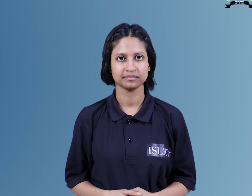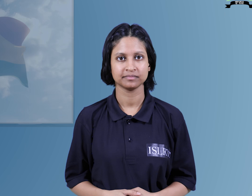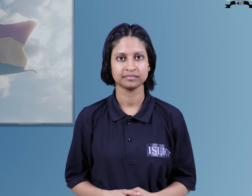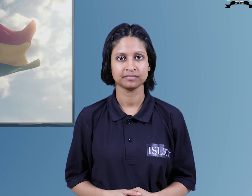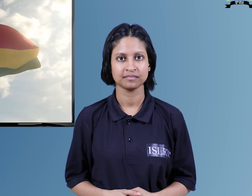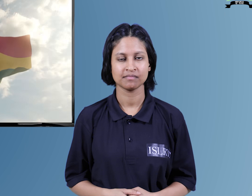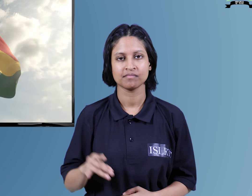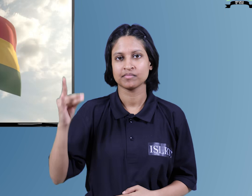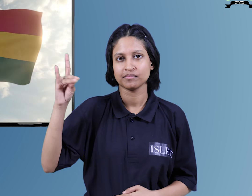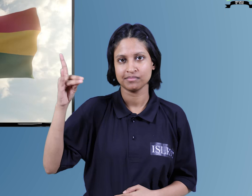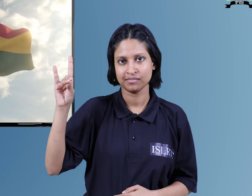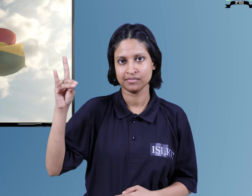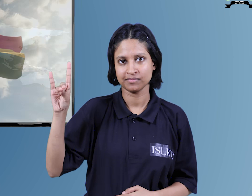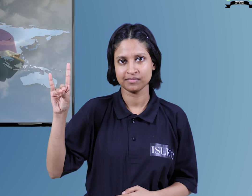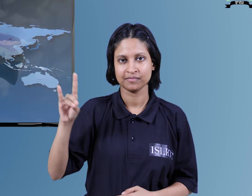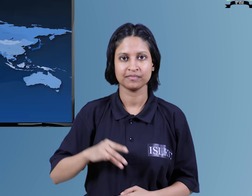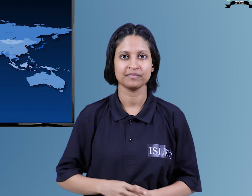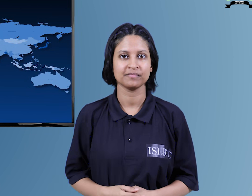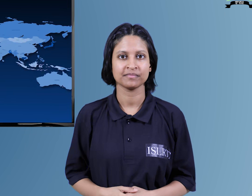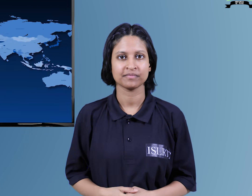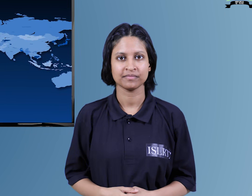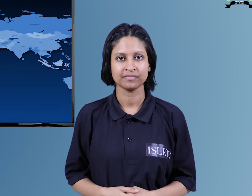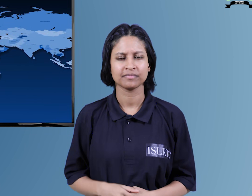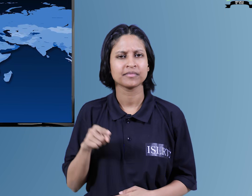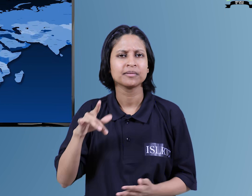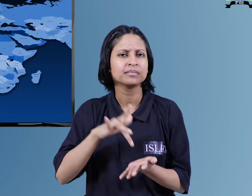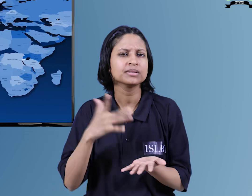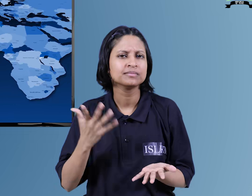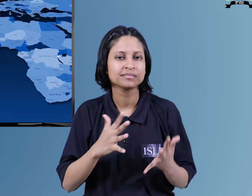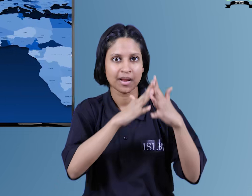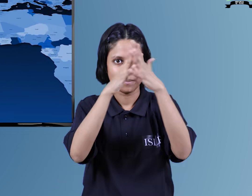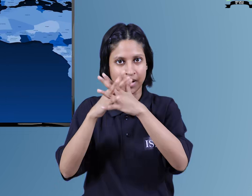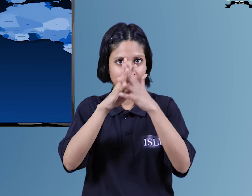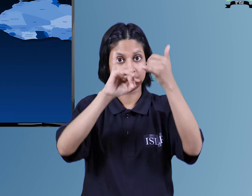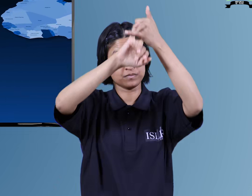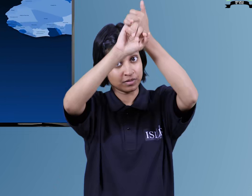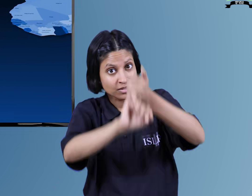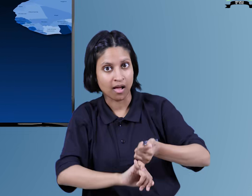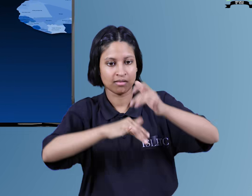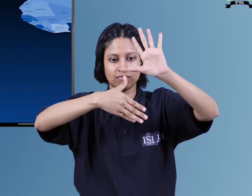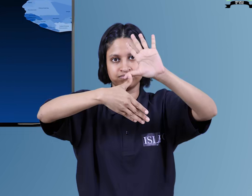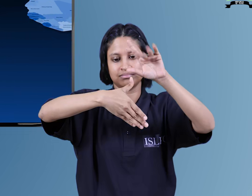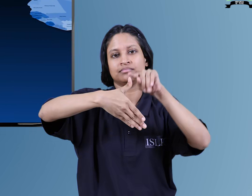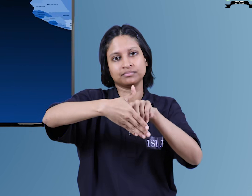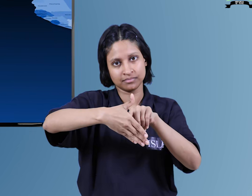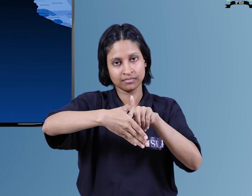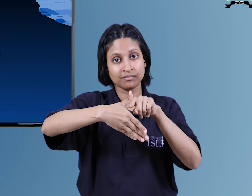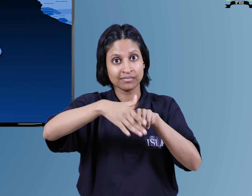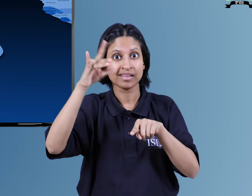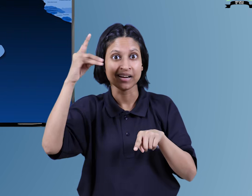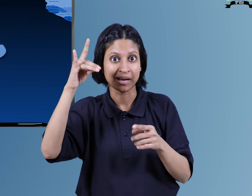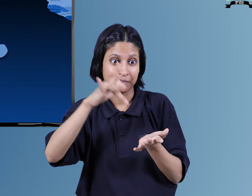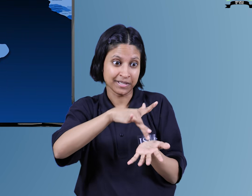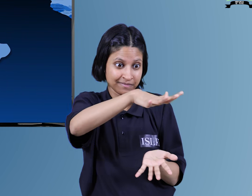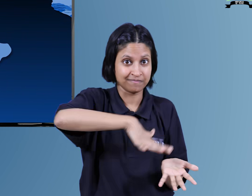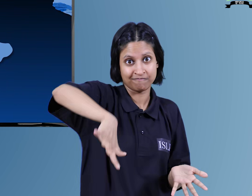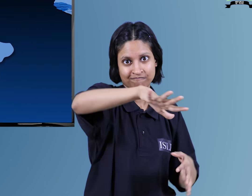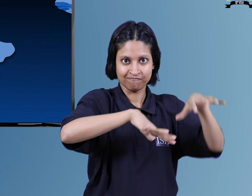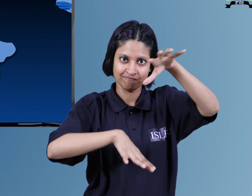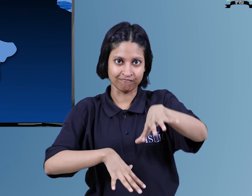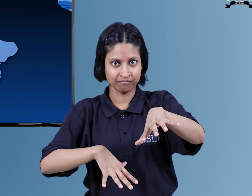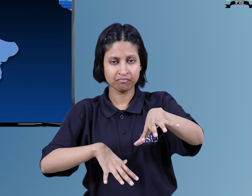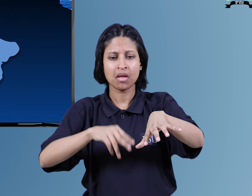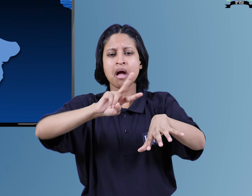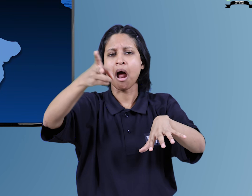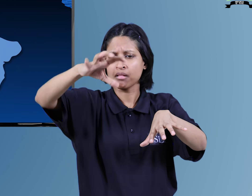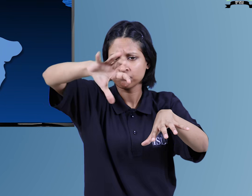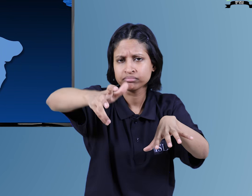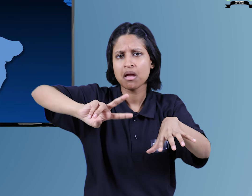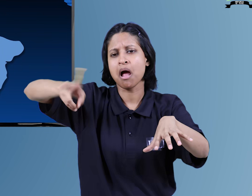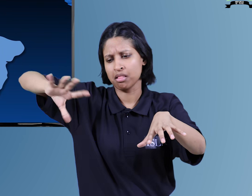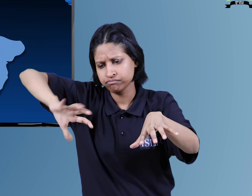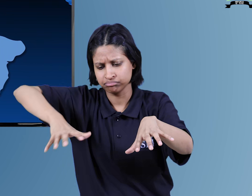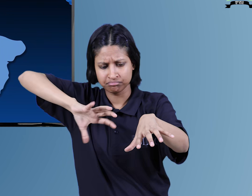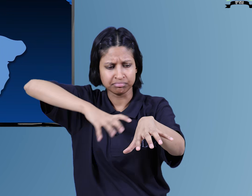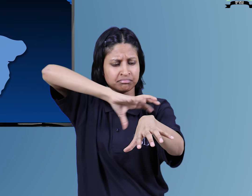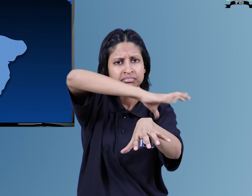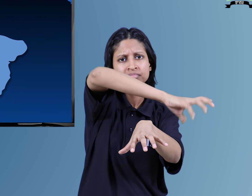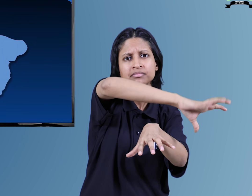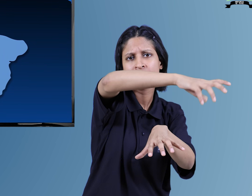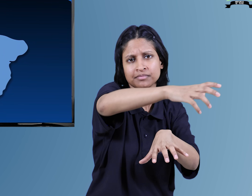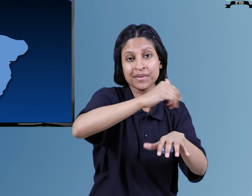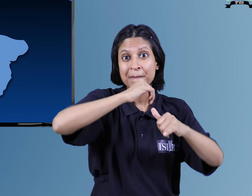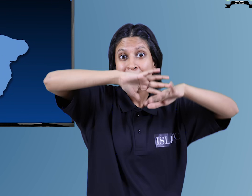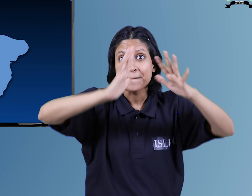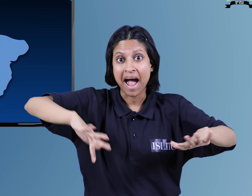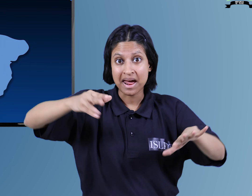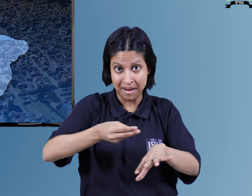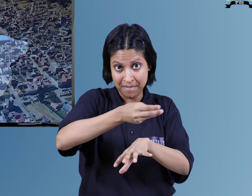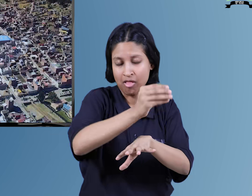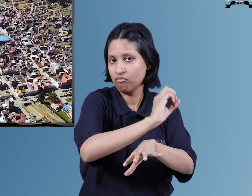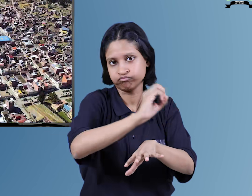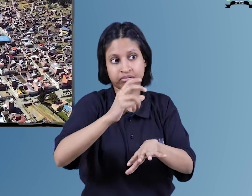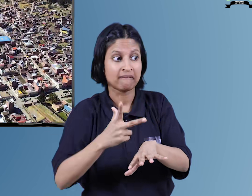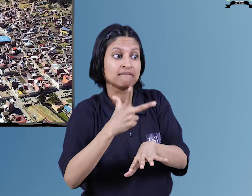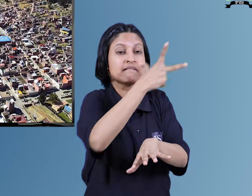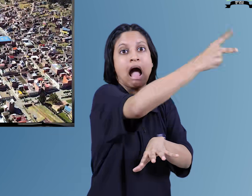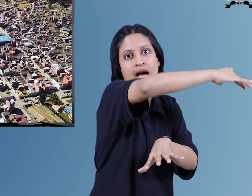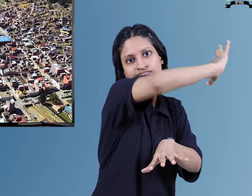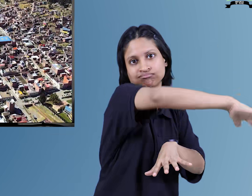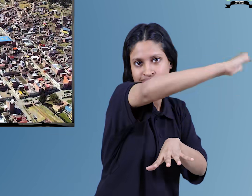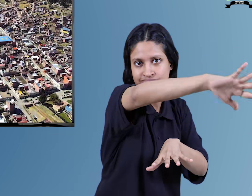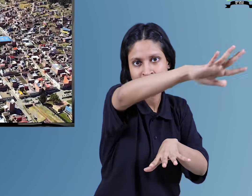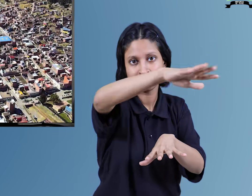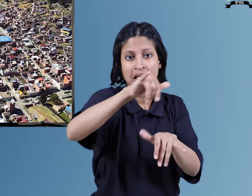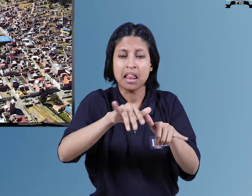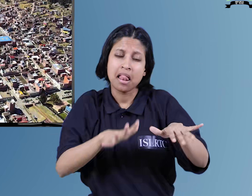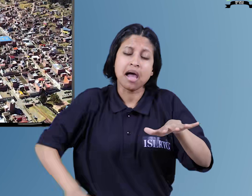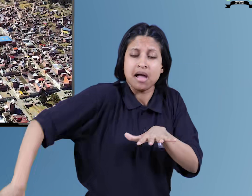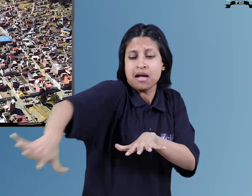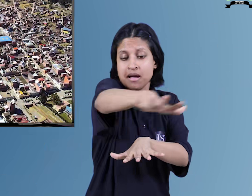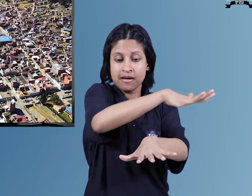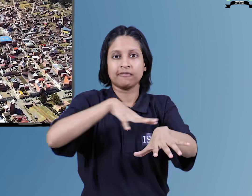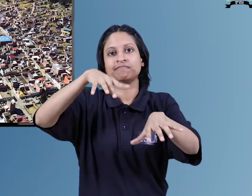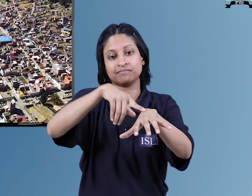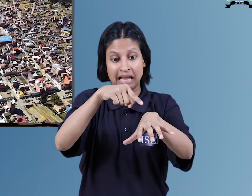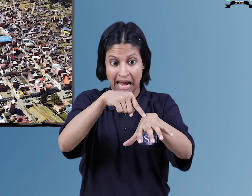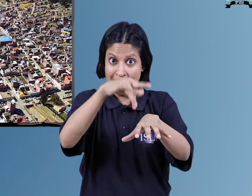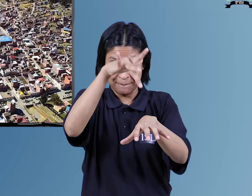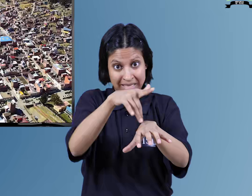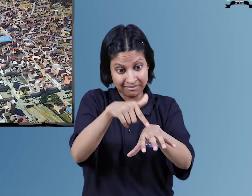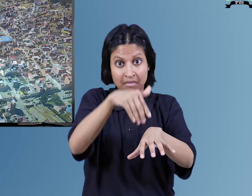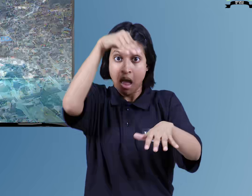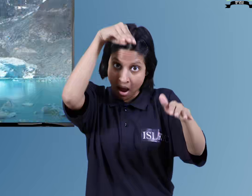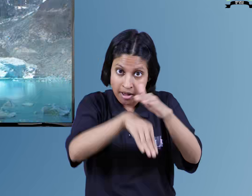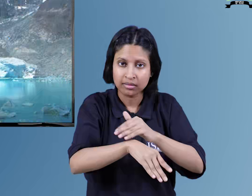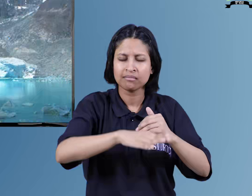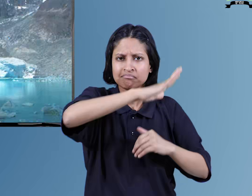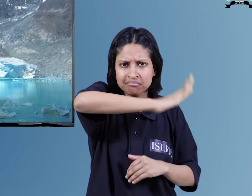Bolivia Bolivia is a landlocked country which is situated in South America,